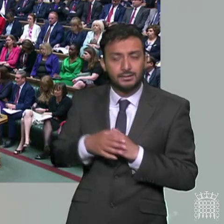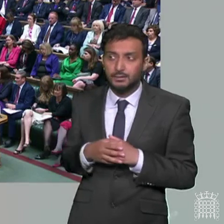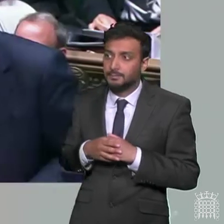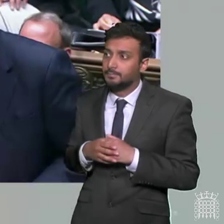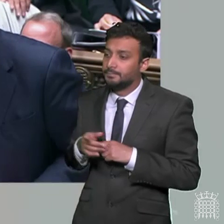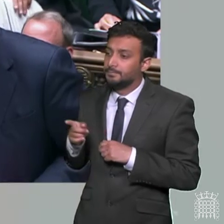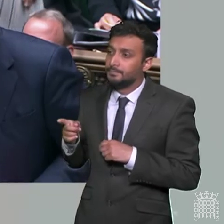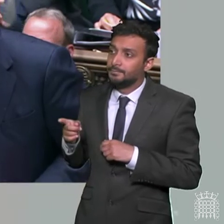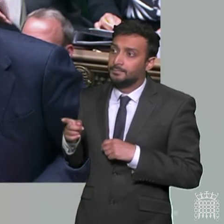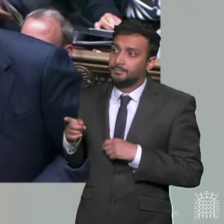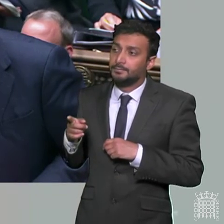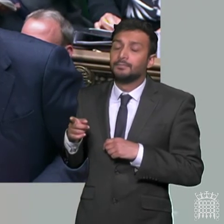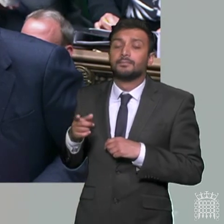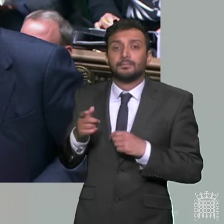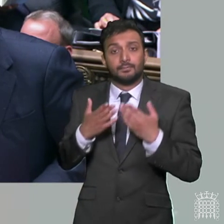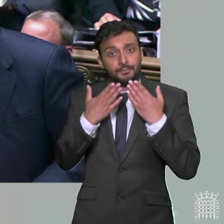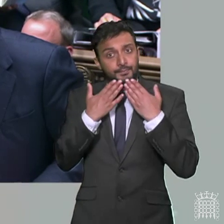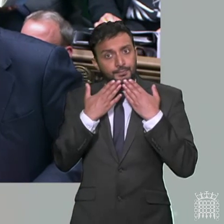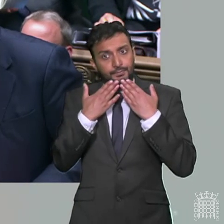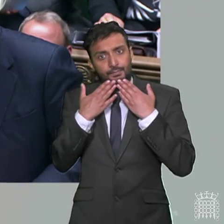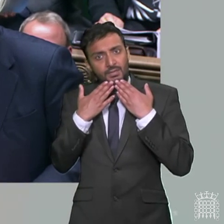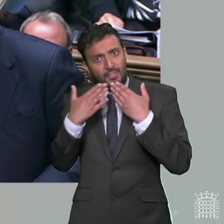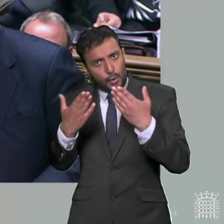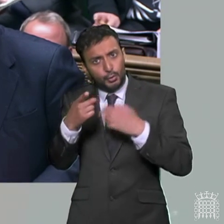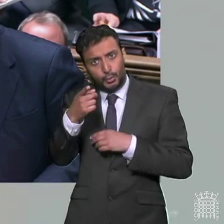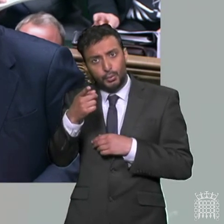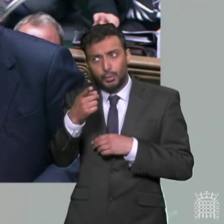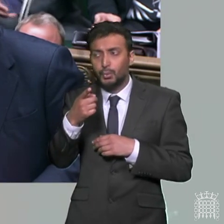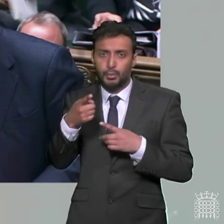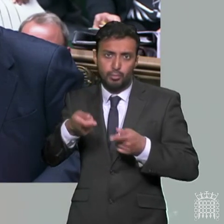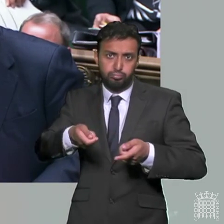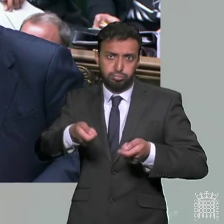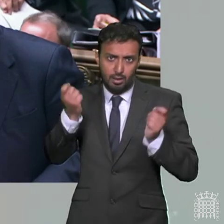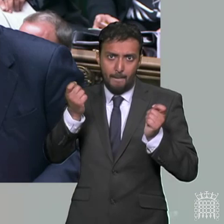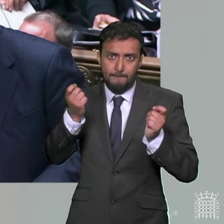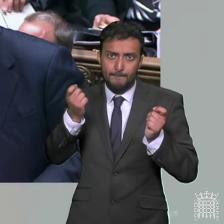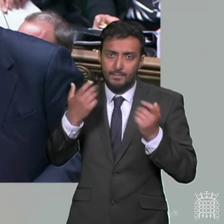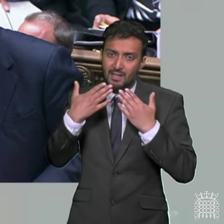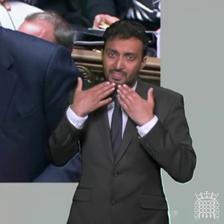I begin by saying how grateful I am to the honourable Member for raising that case.